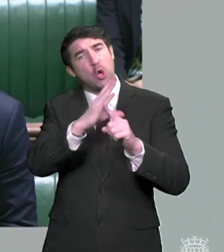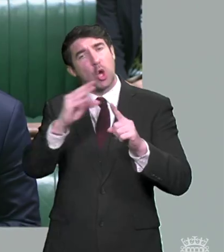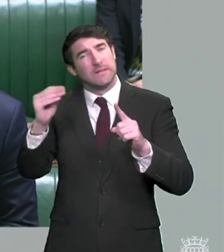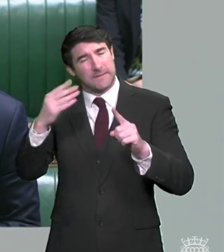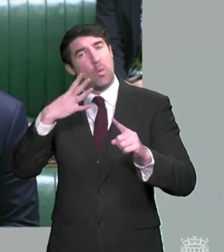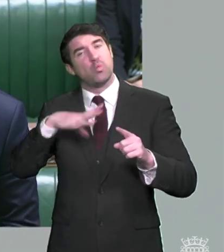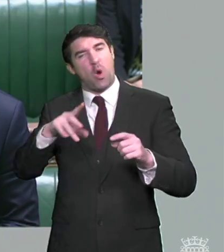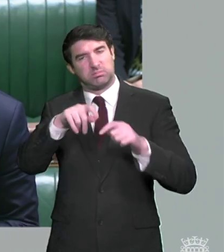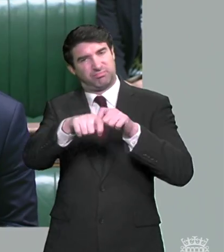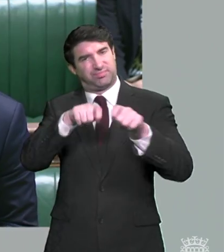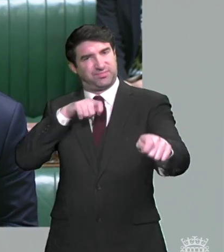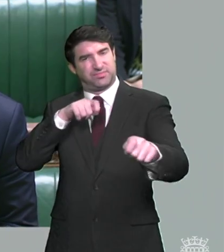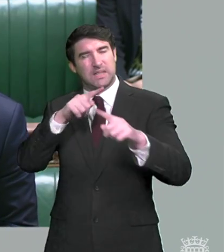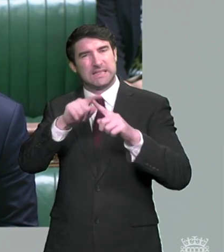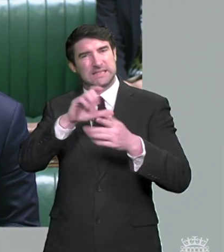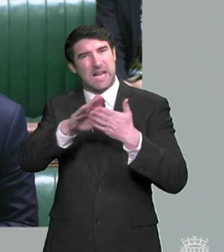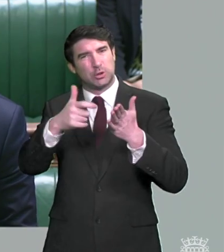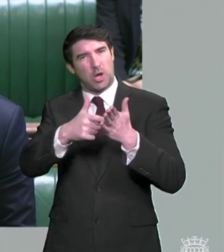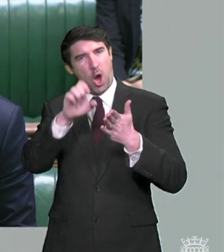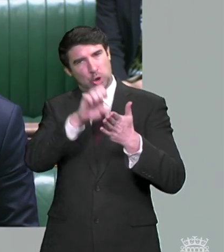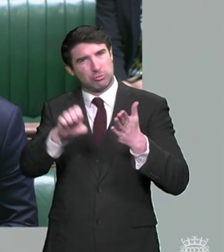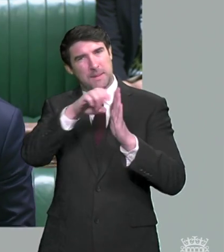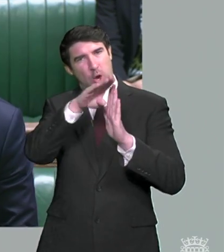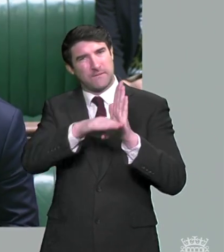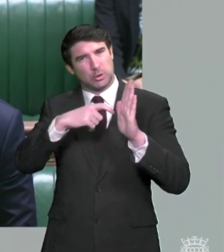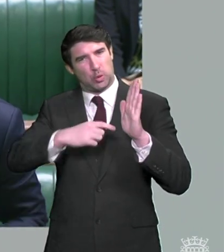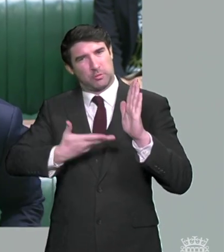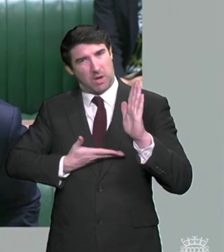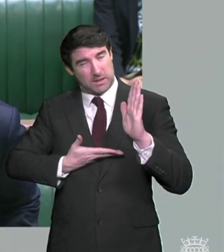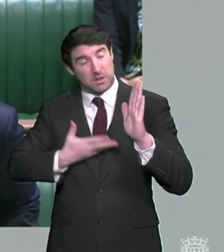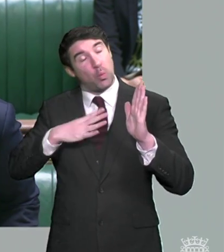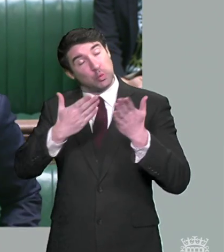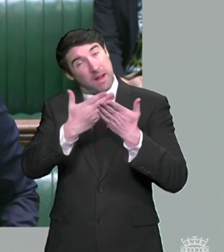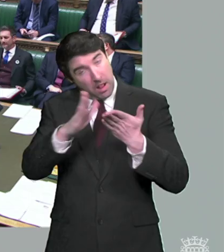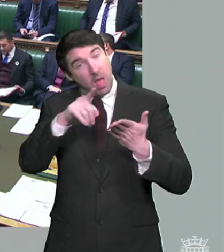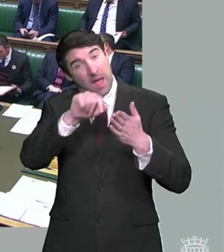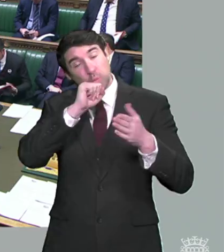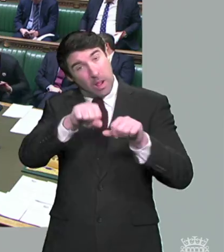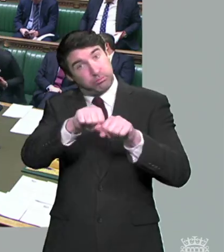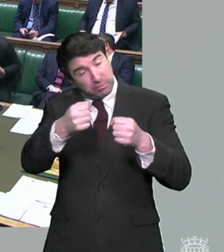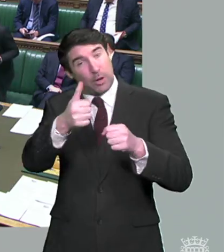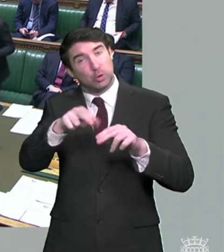Will he tell the House once and for all that doing so would break the terms of the Good Friday agreement?